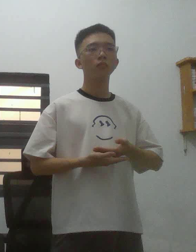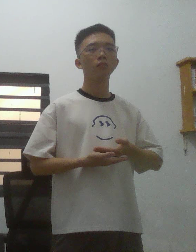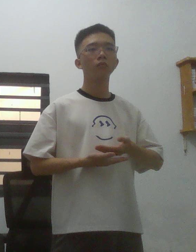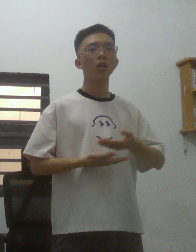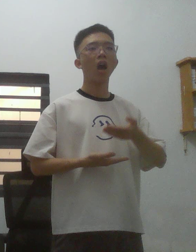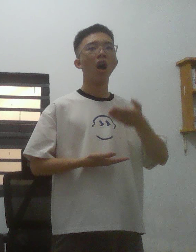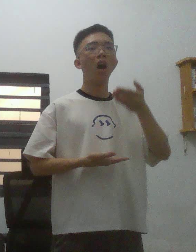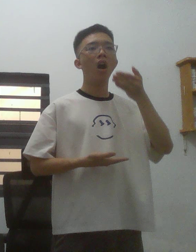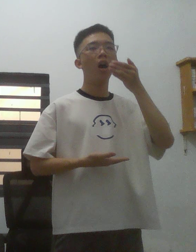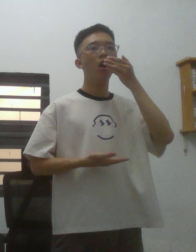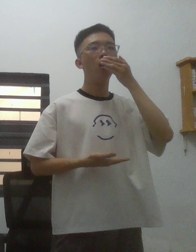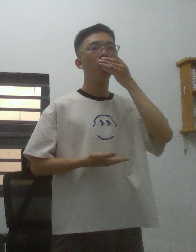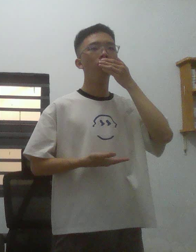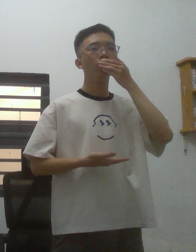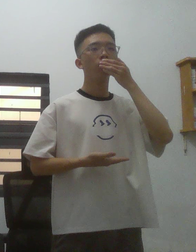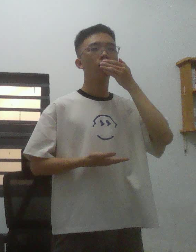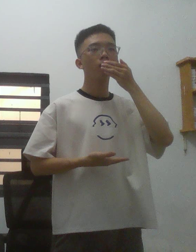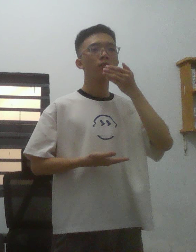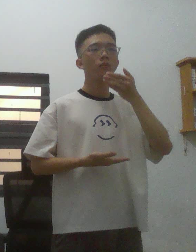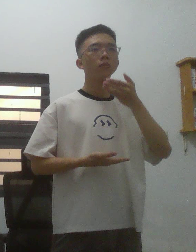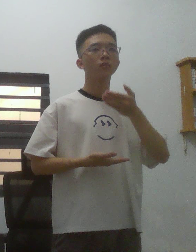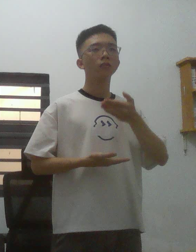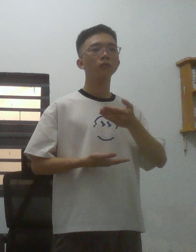sup